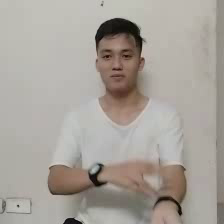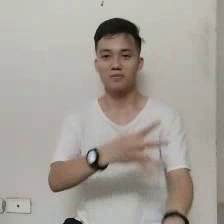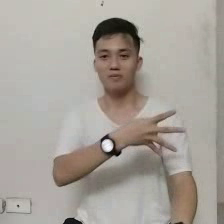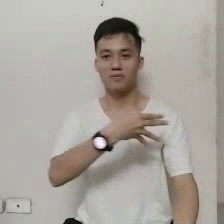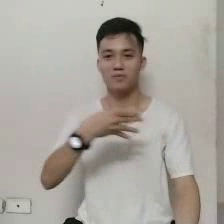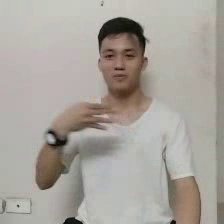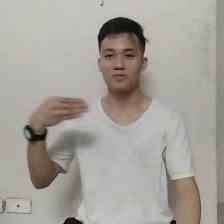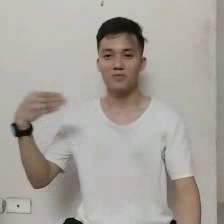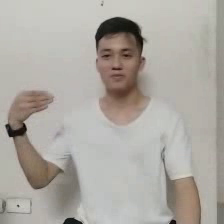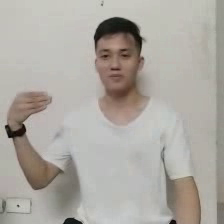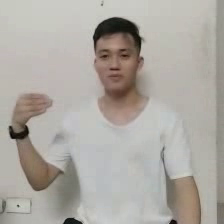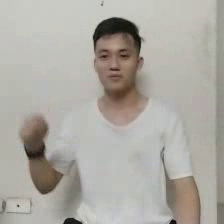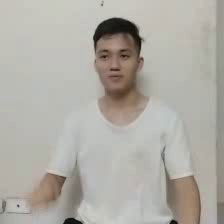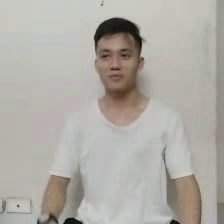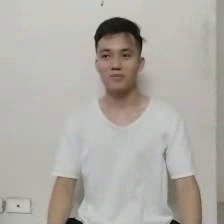Lây bệnh